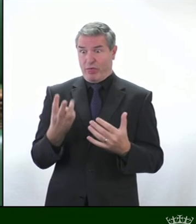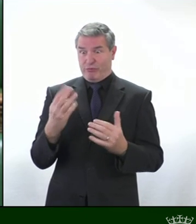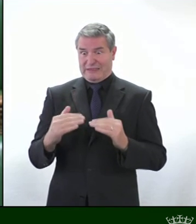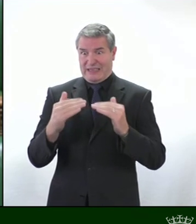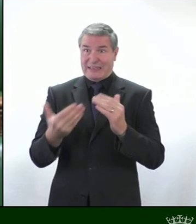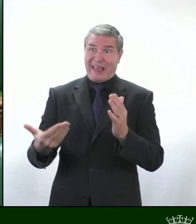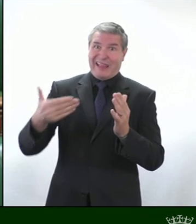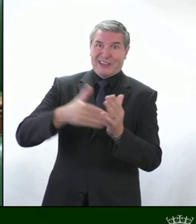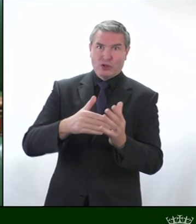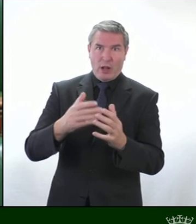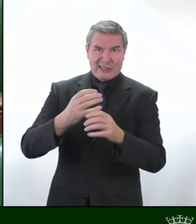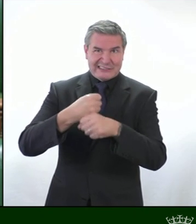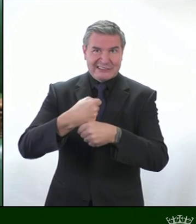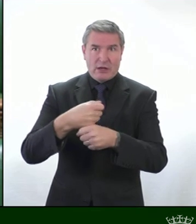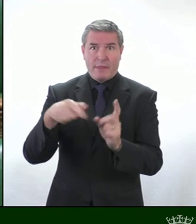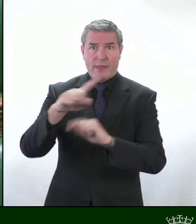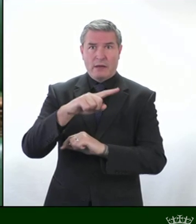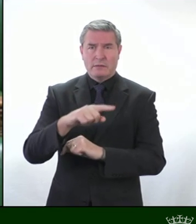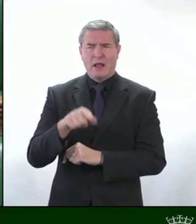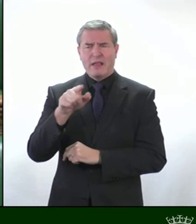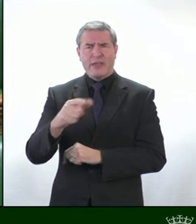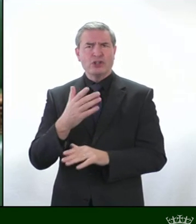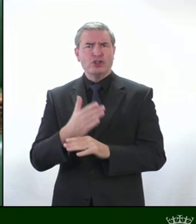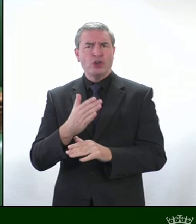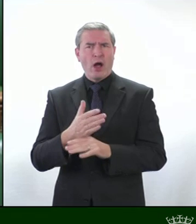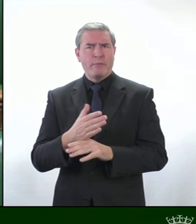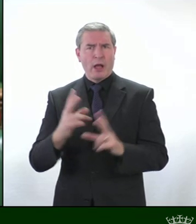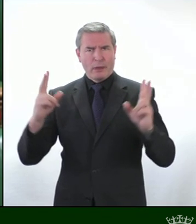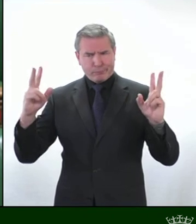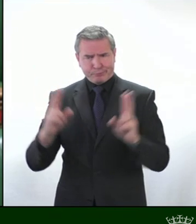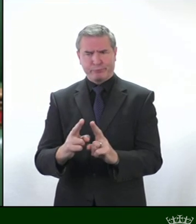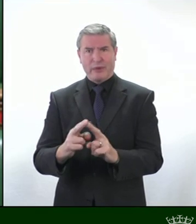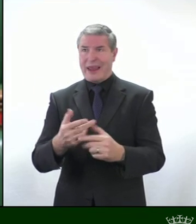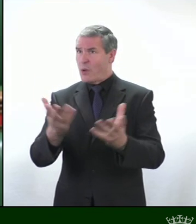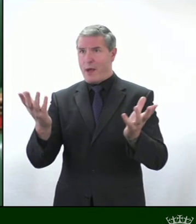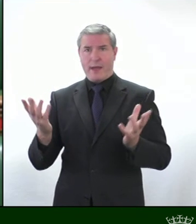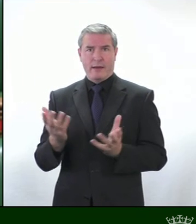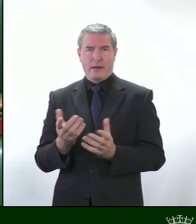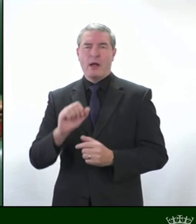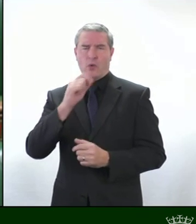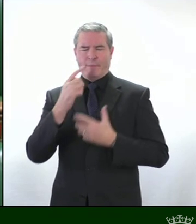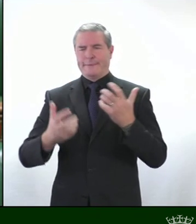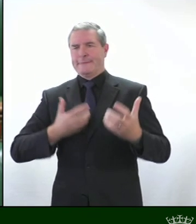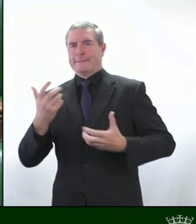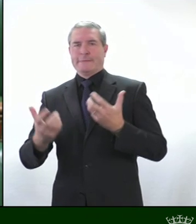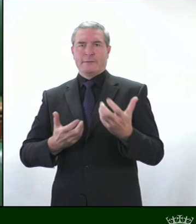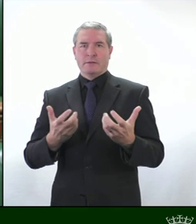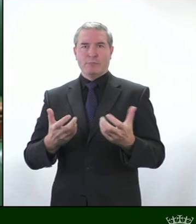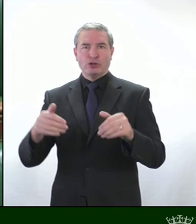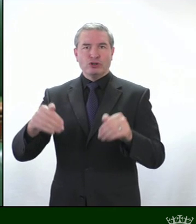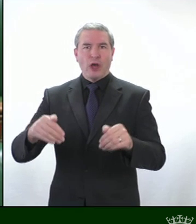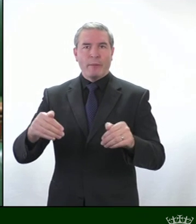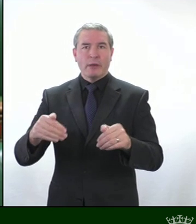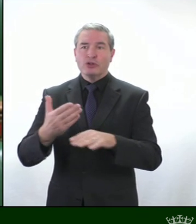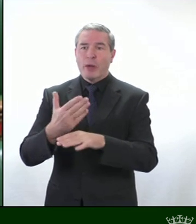I suspect that if we had seen that scale of job losses in any other sector, there would have been much greater action already.